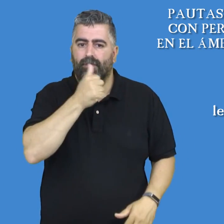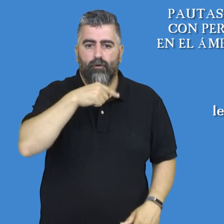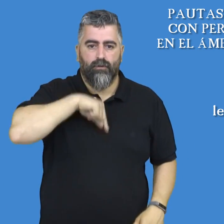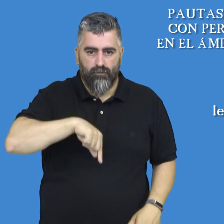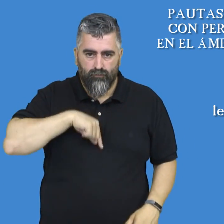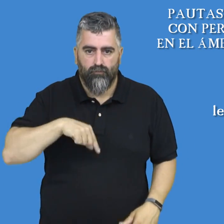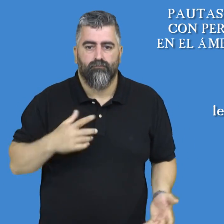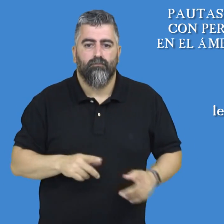sentir